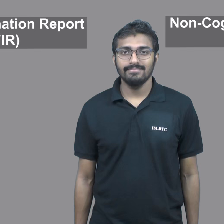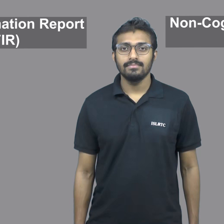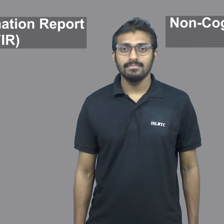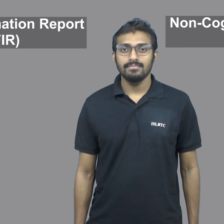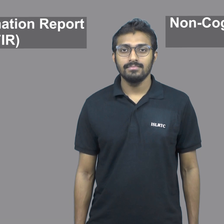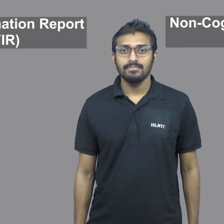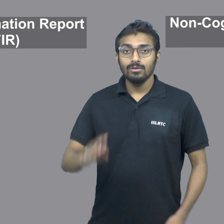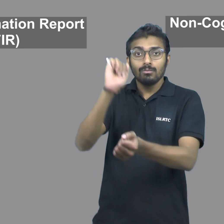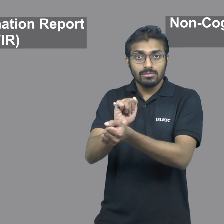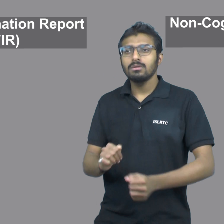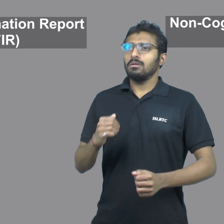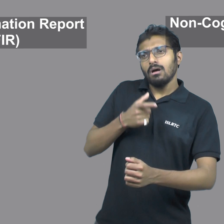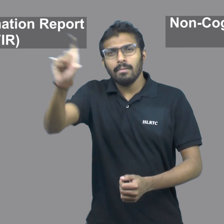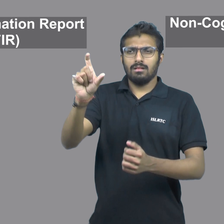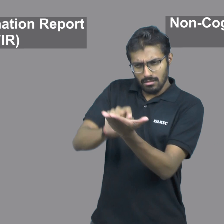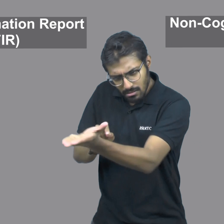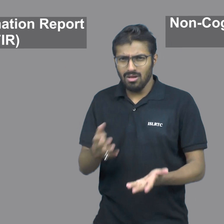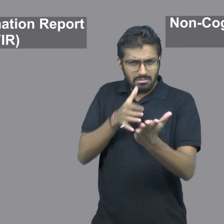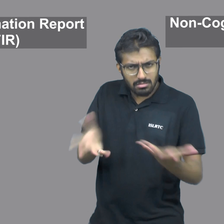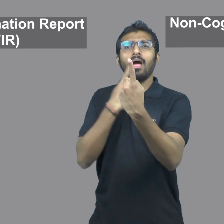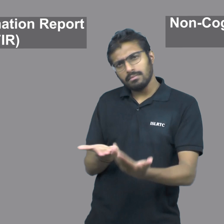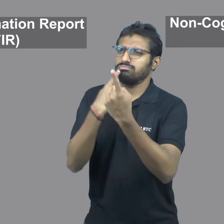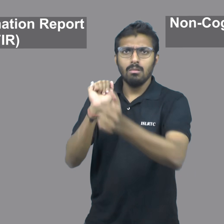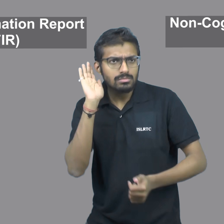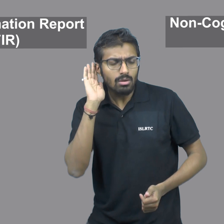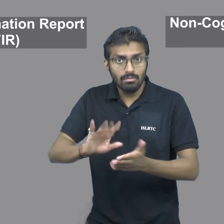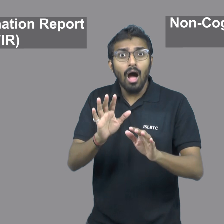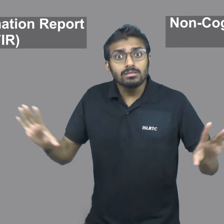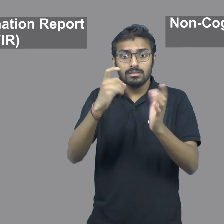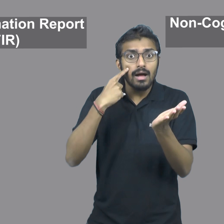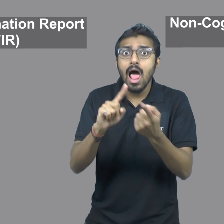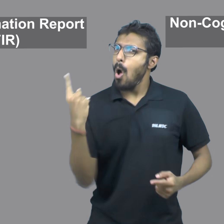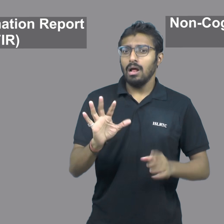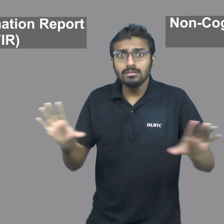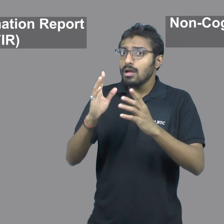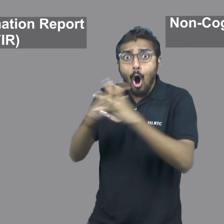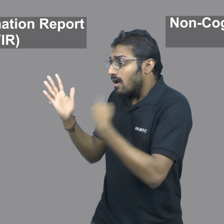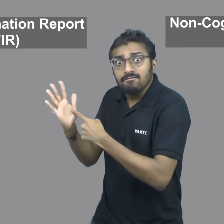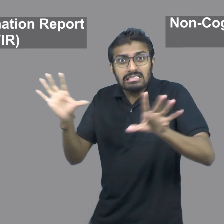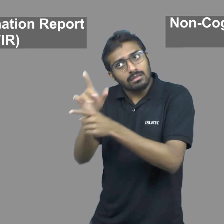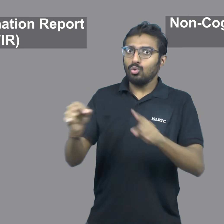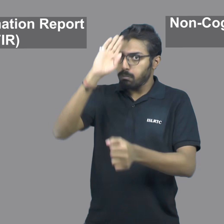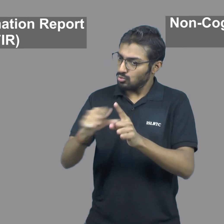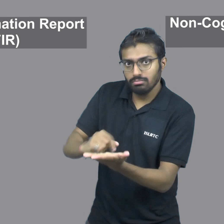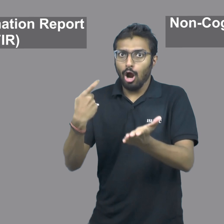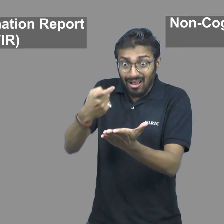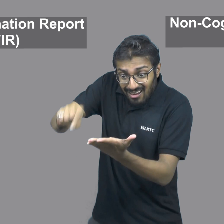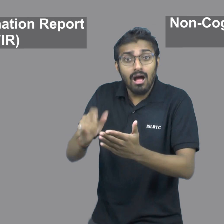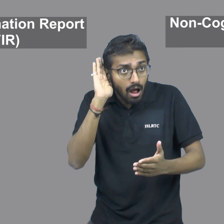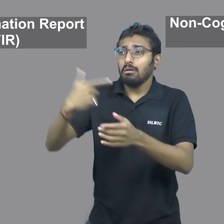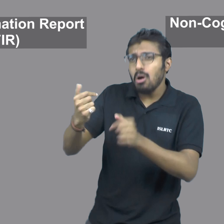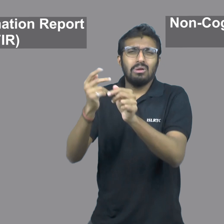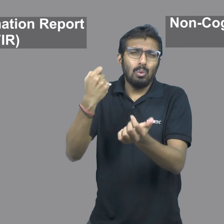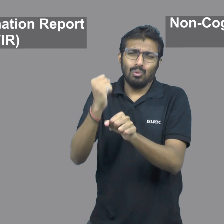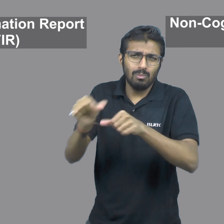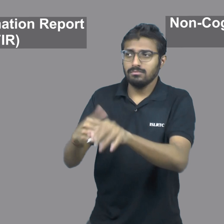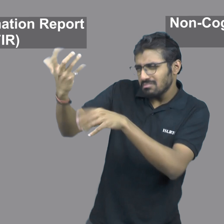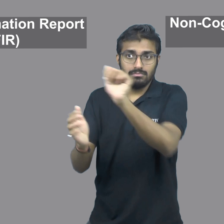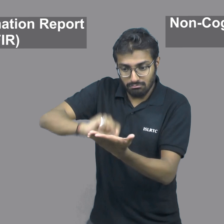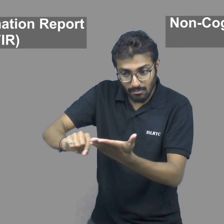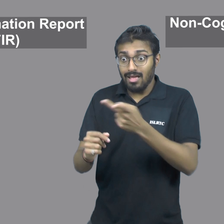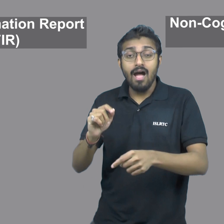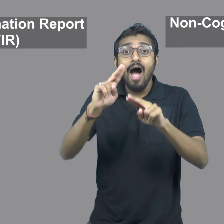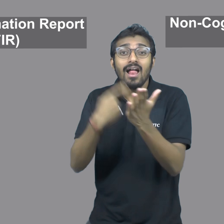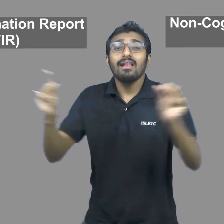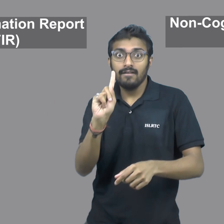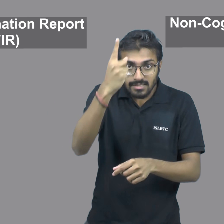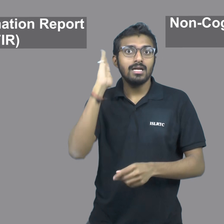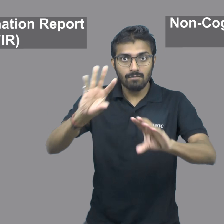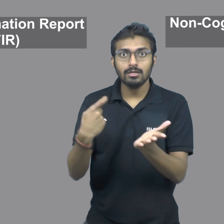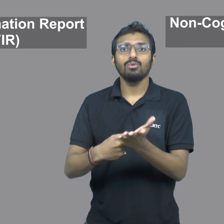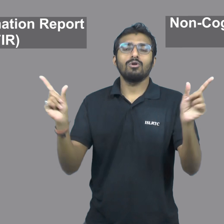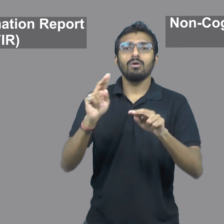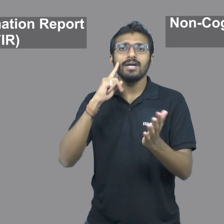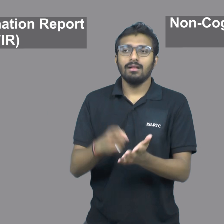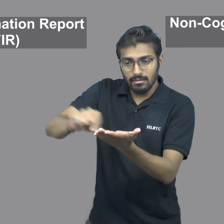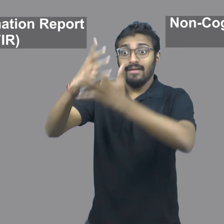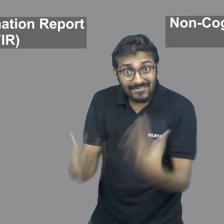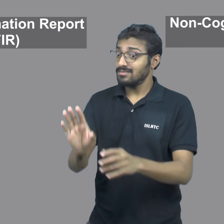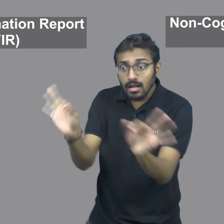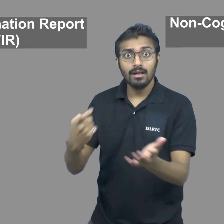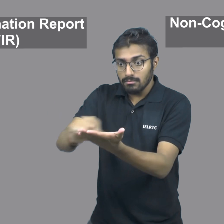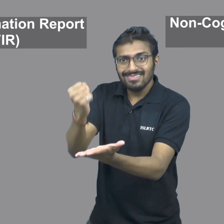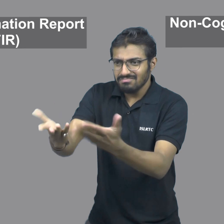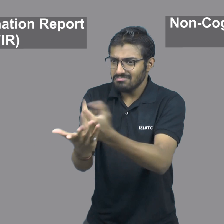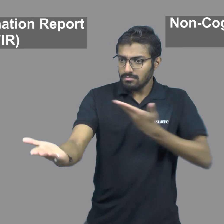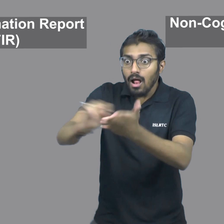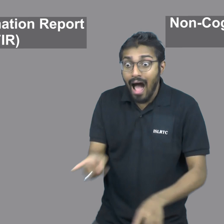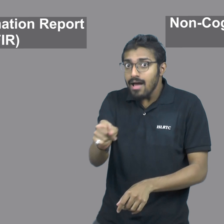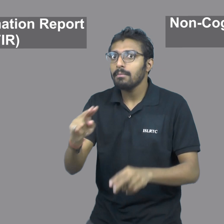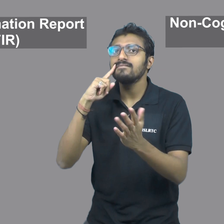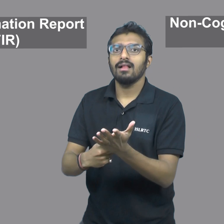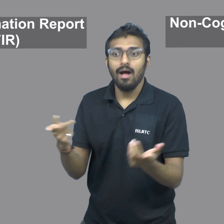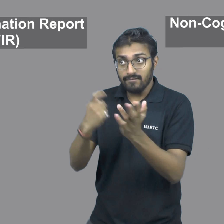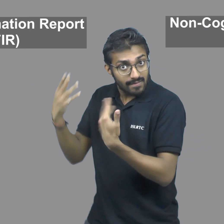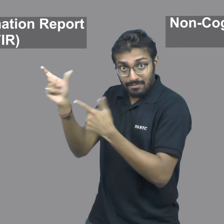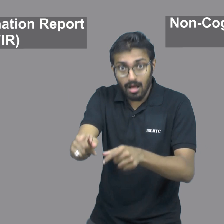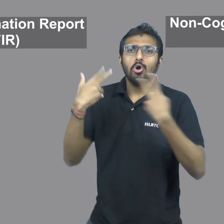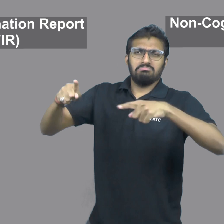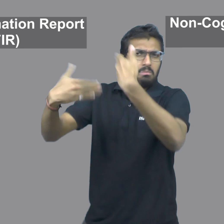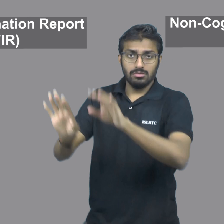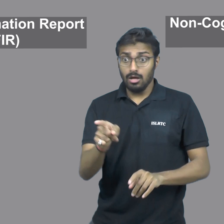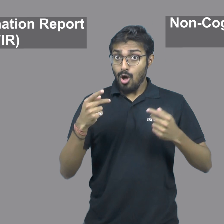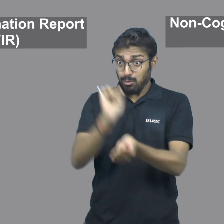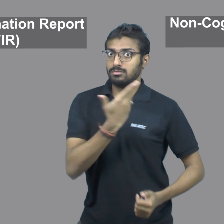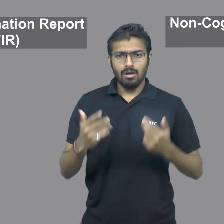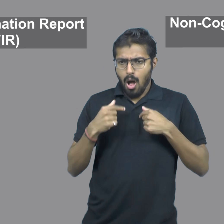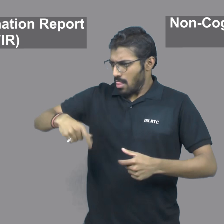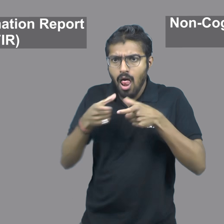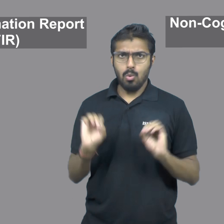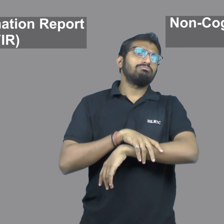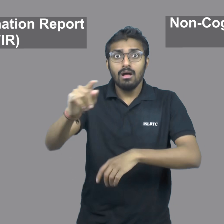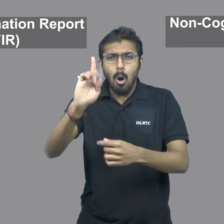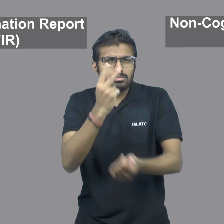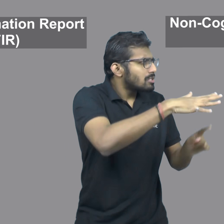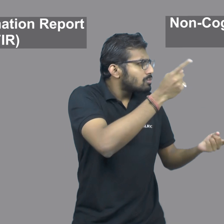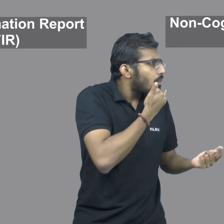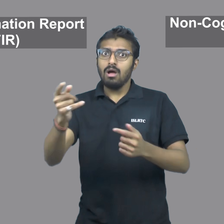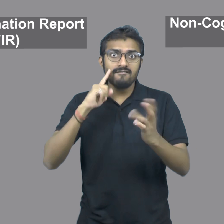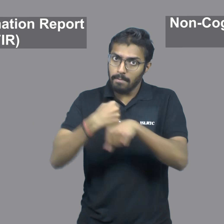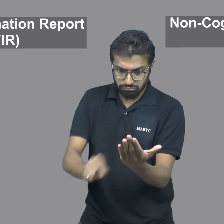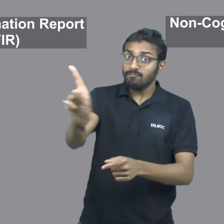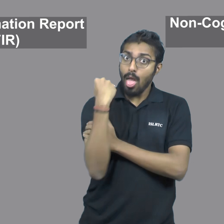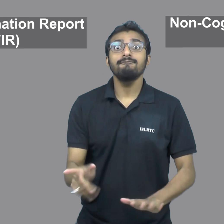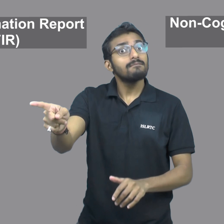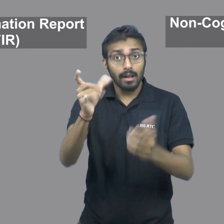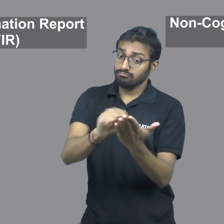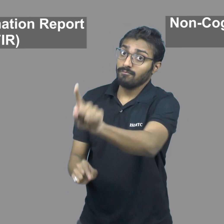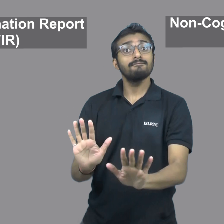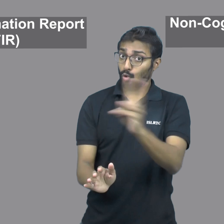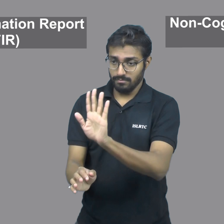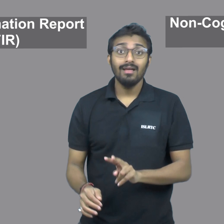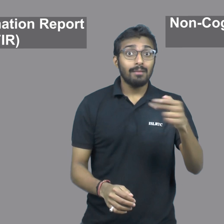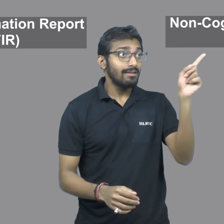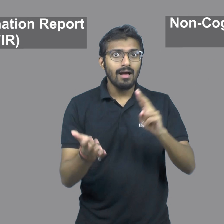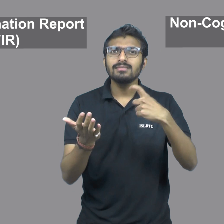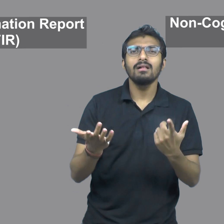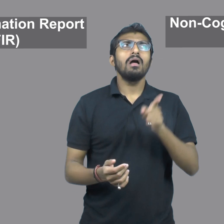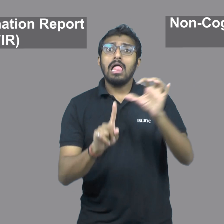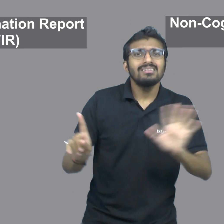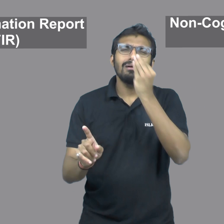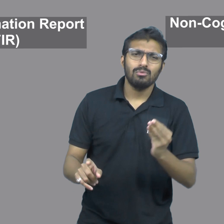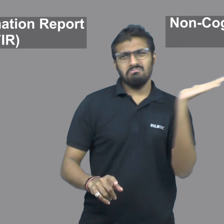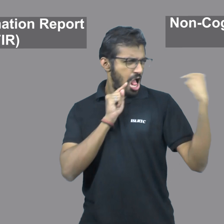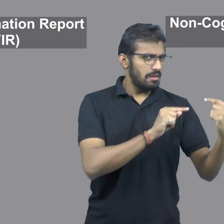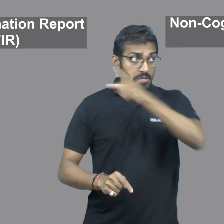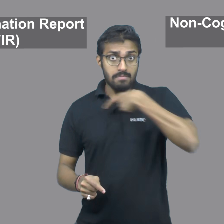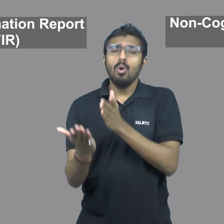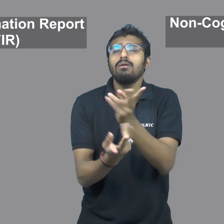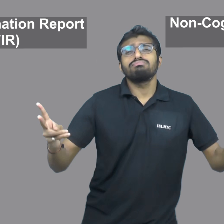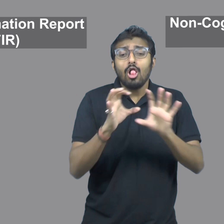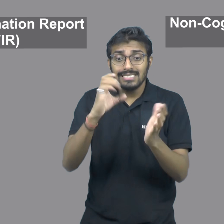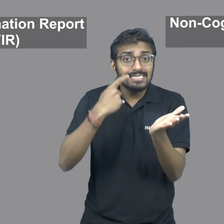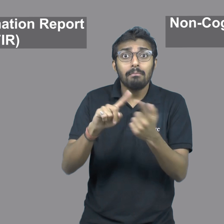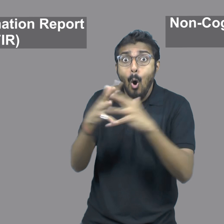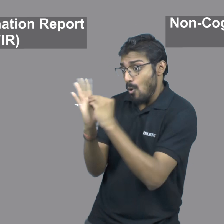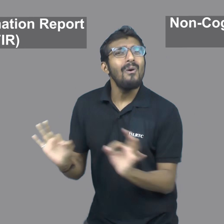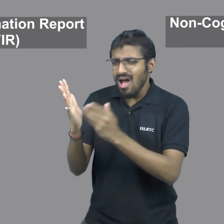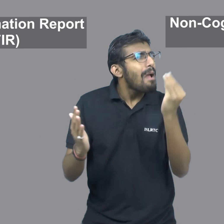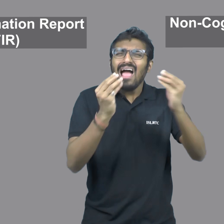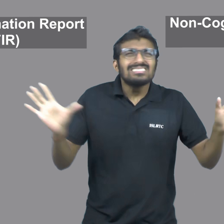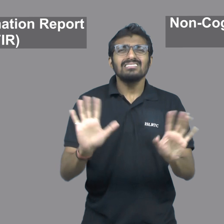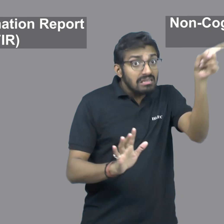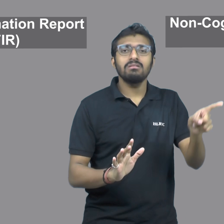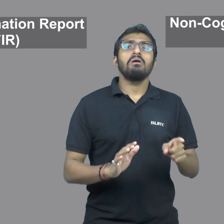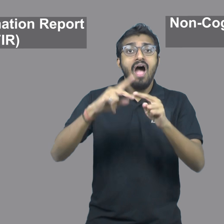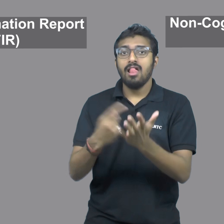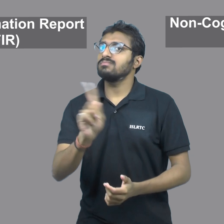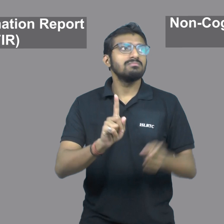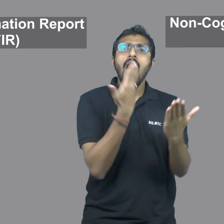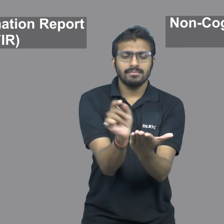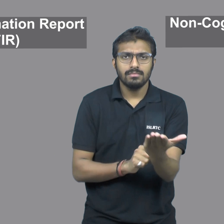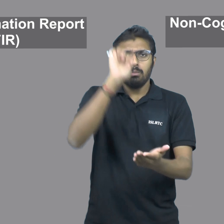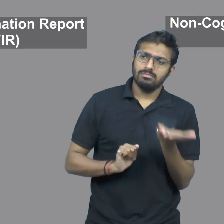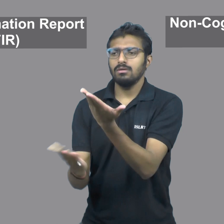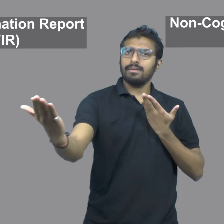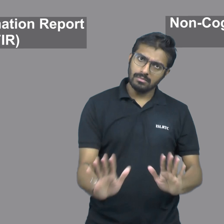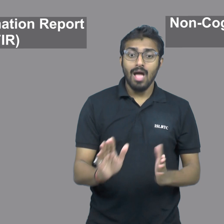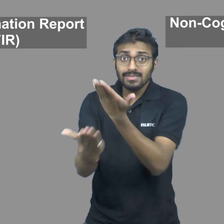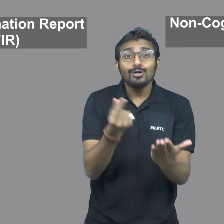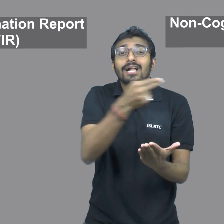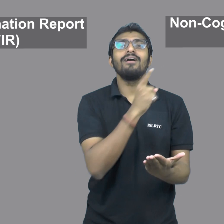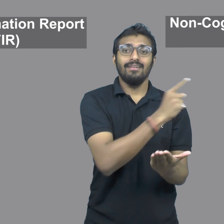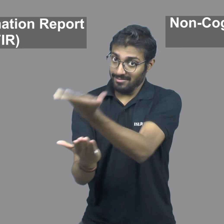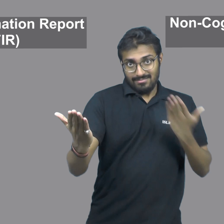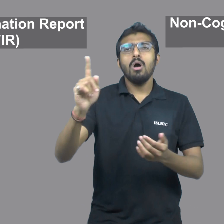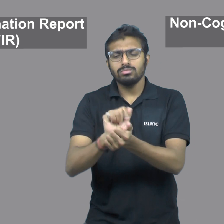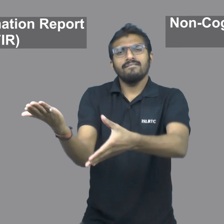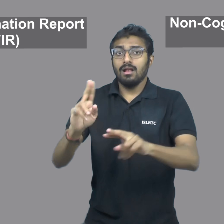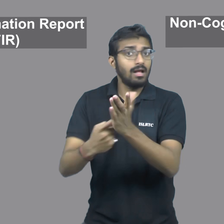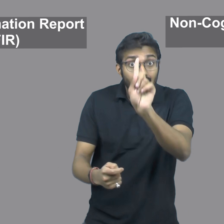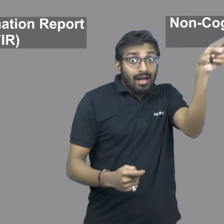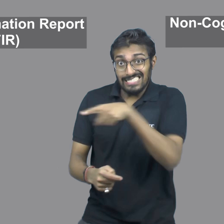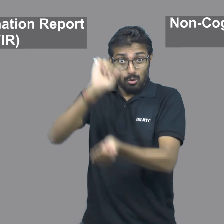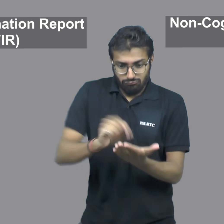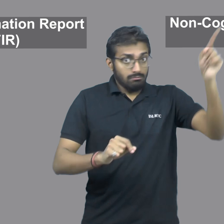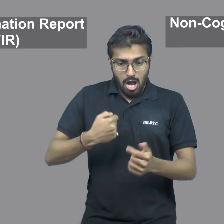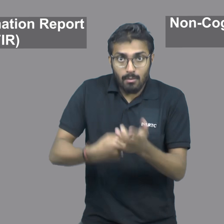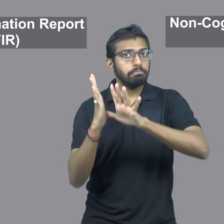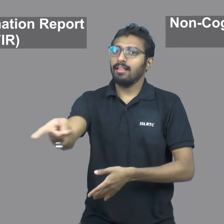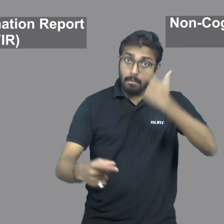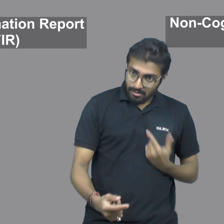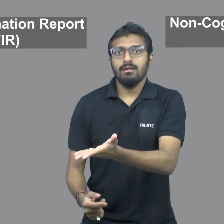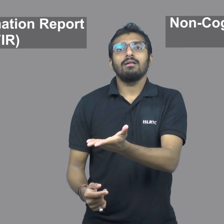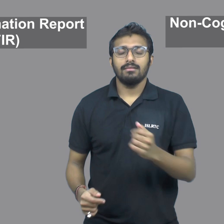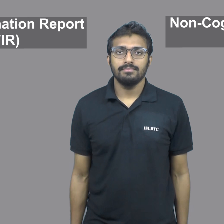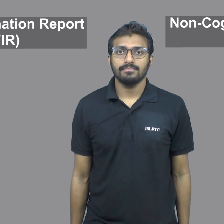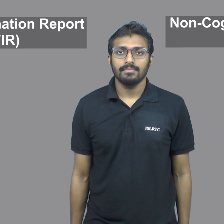Fir NCR